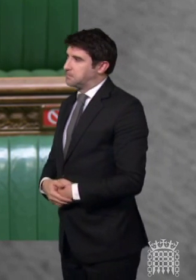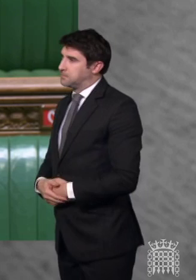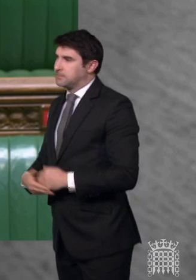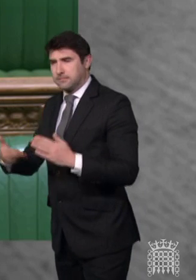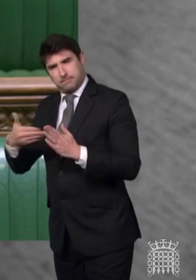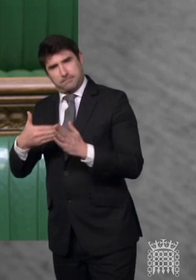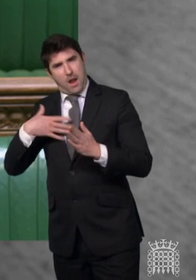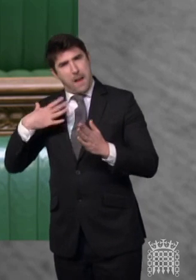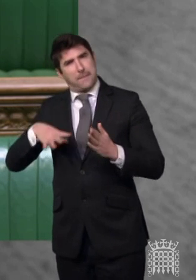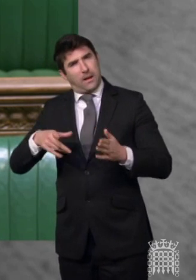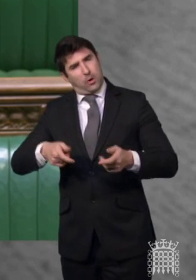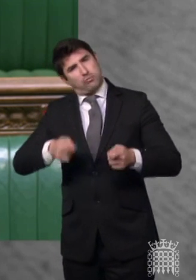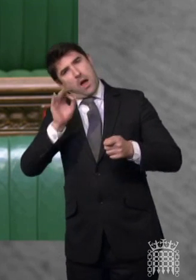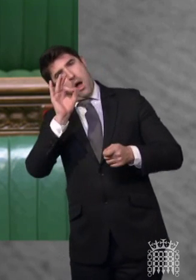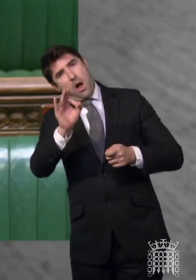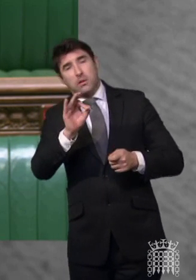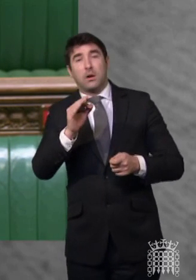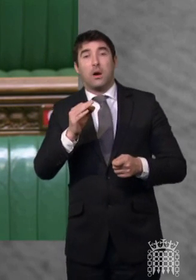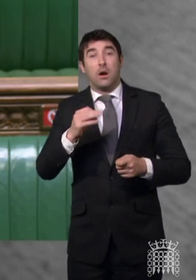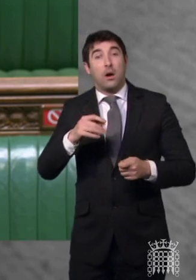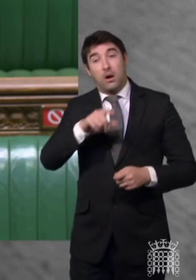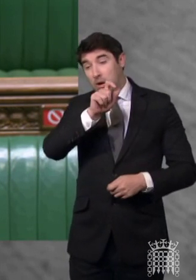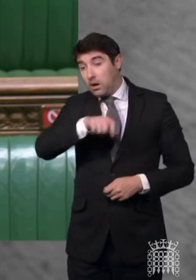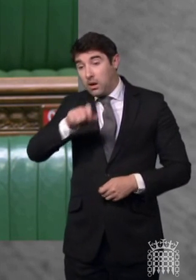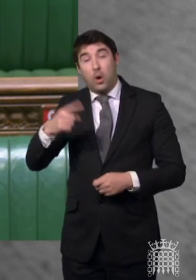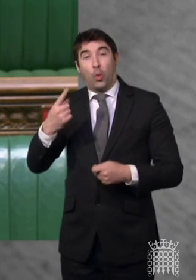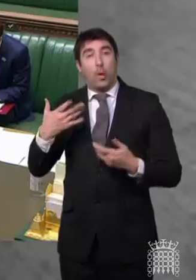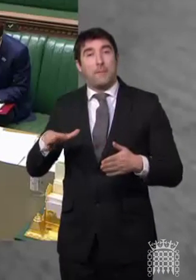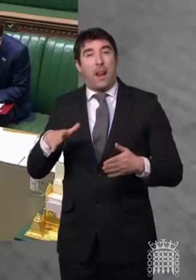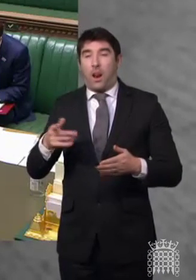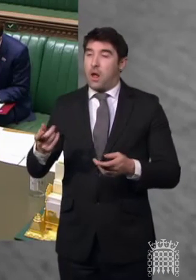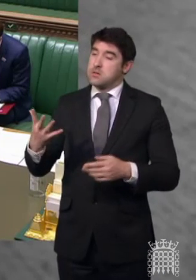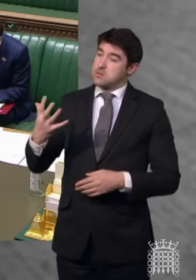Will he clarify the JCVI’s guidance for that group today?